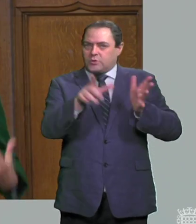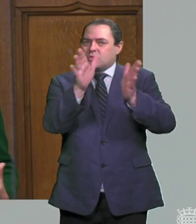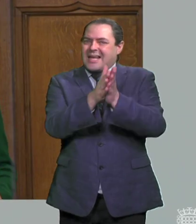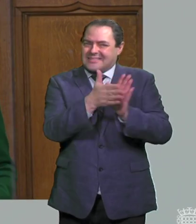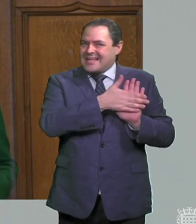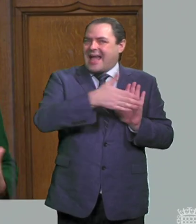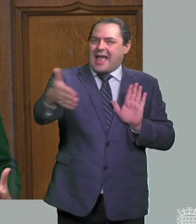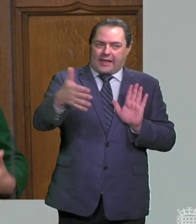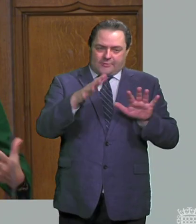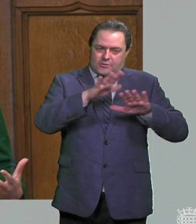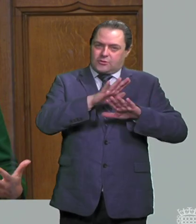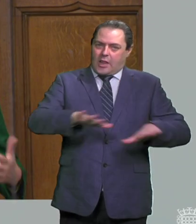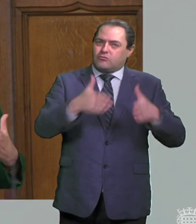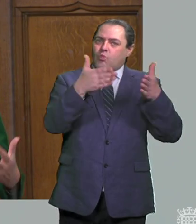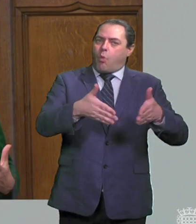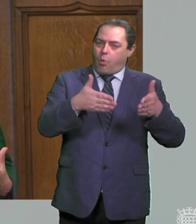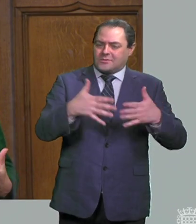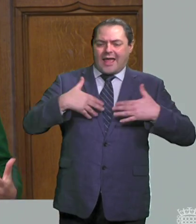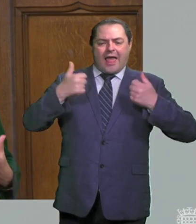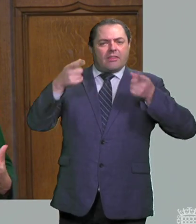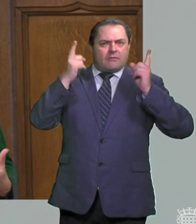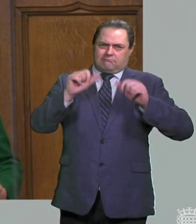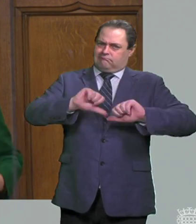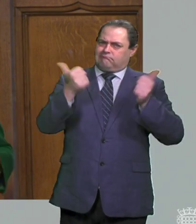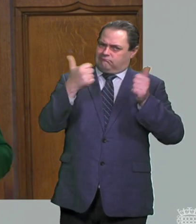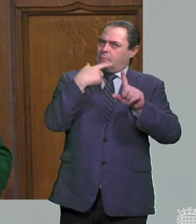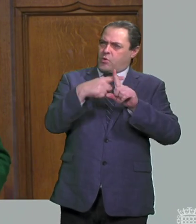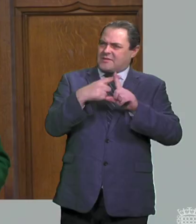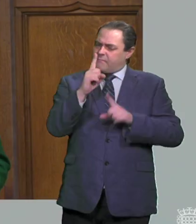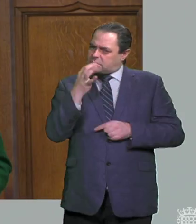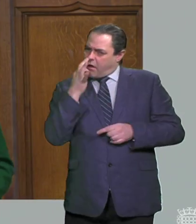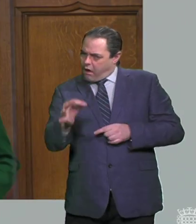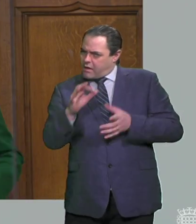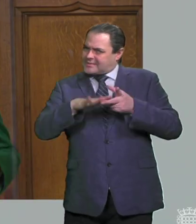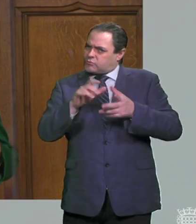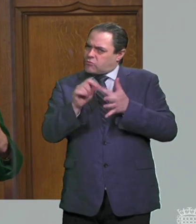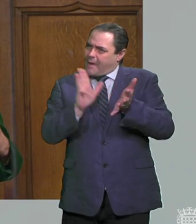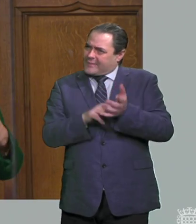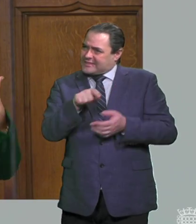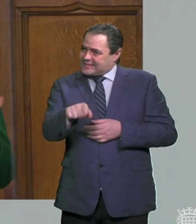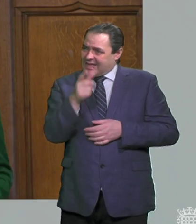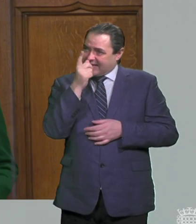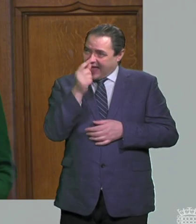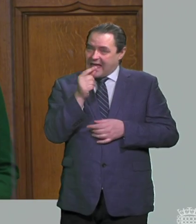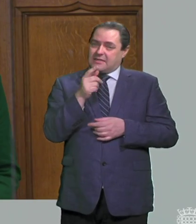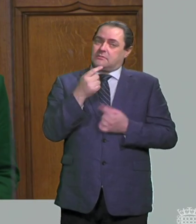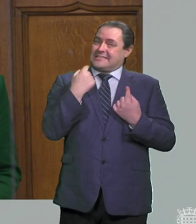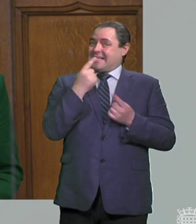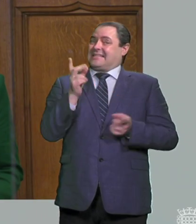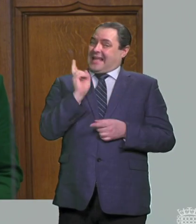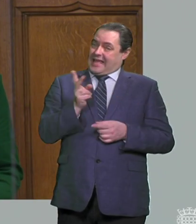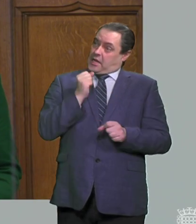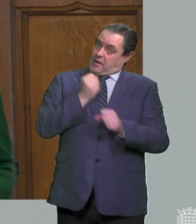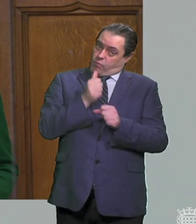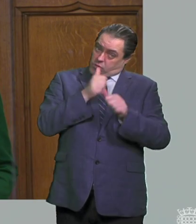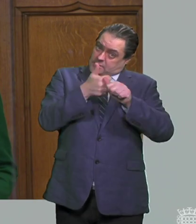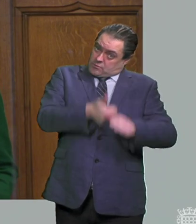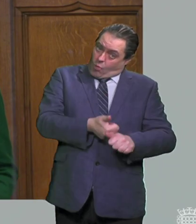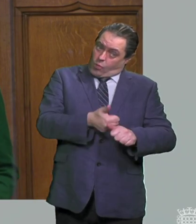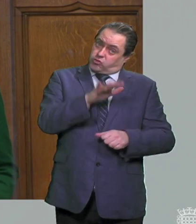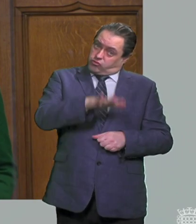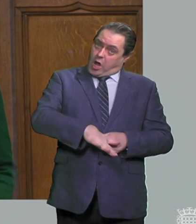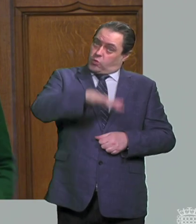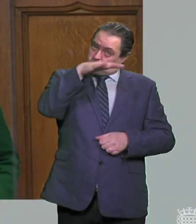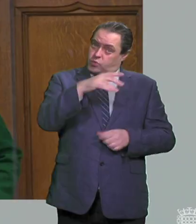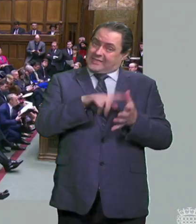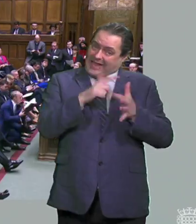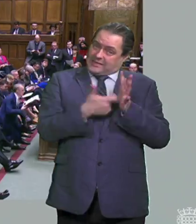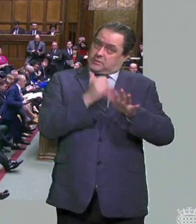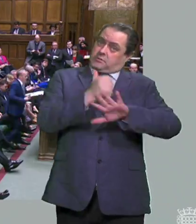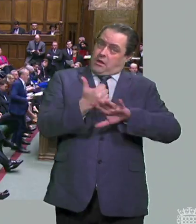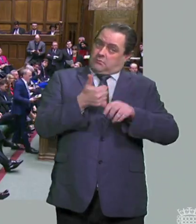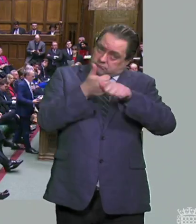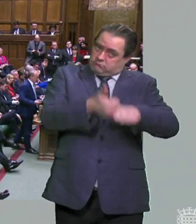The Health Secretary has been brilliant—he has met me and been really positive about this—but will the Deputy Prime Minister restate the Government’s support for a childhood cancer mission?